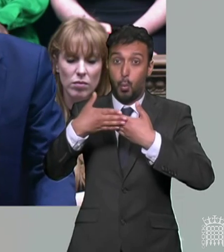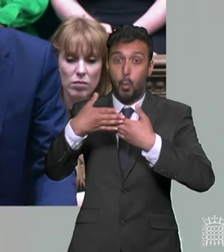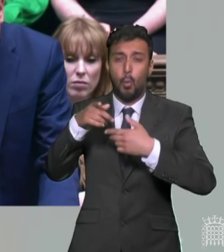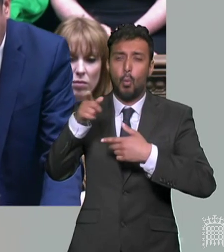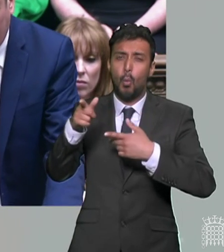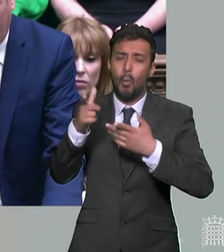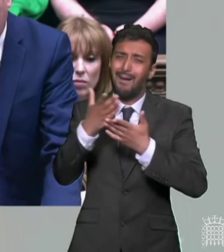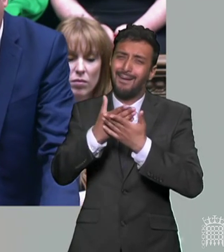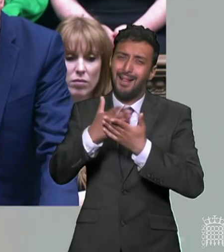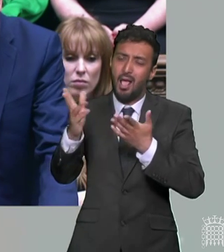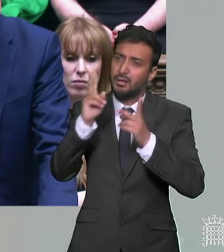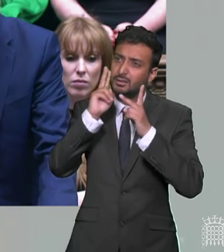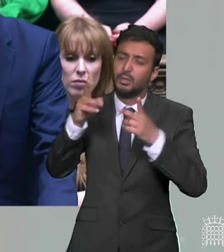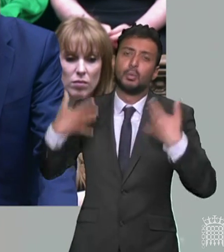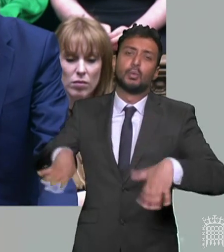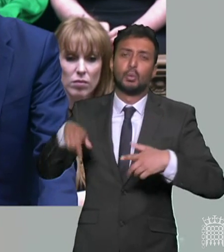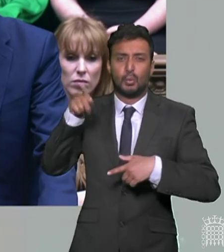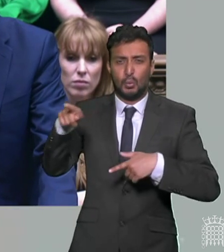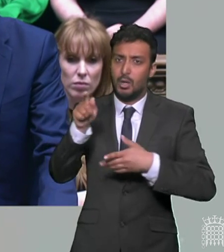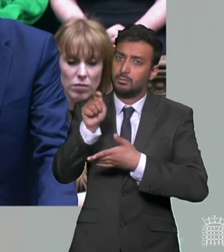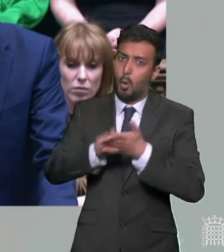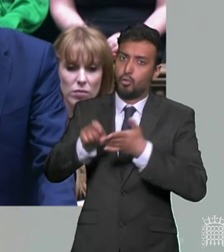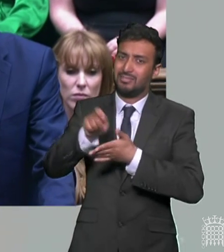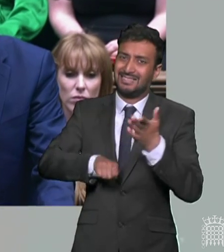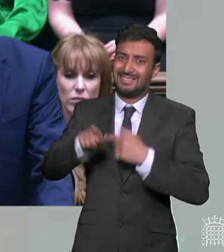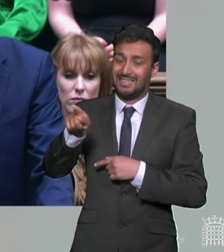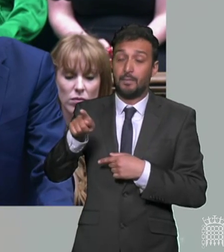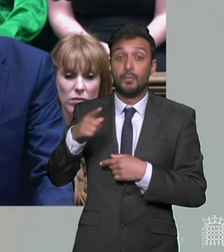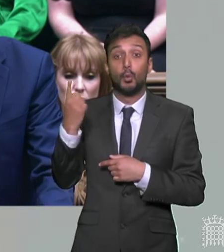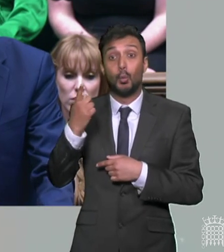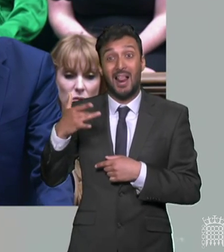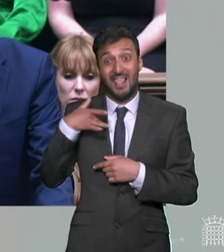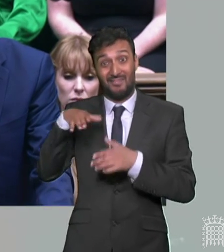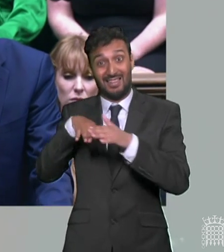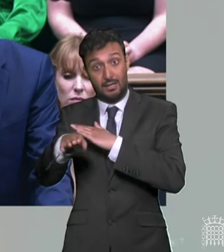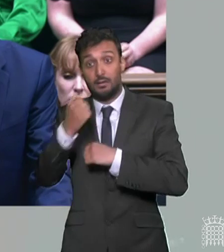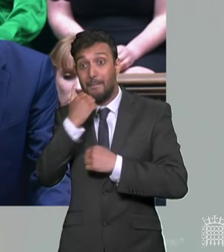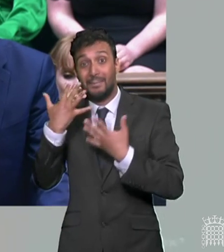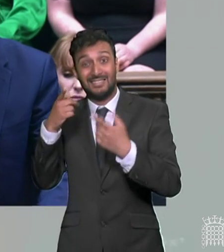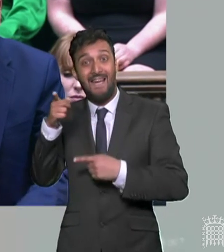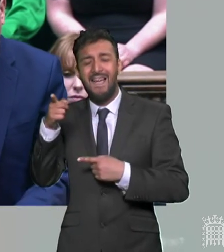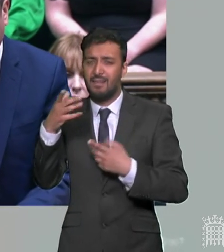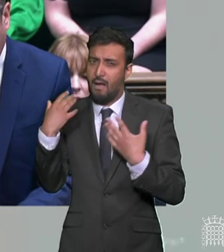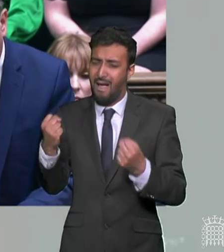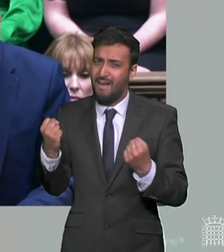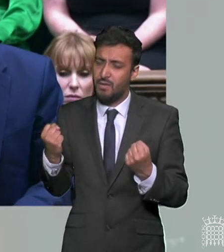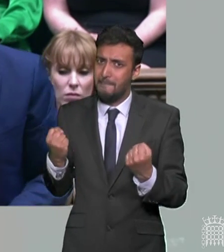Those who live behind it exercise great power, but they do so knowing that their stay is temporary.